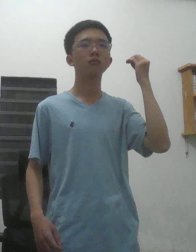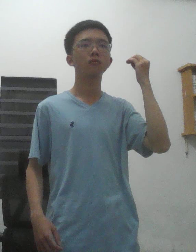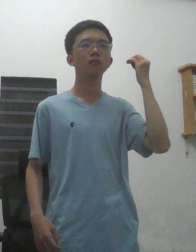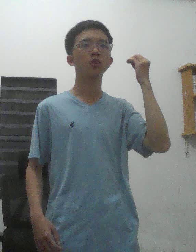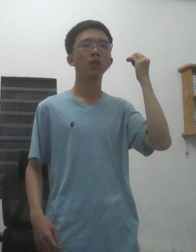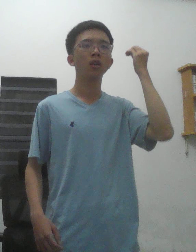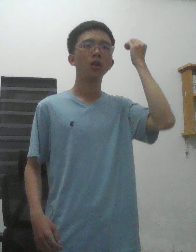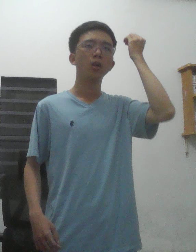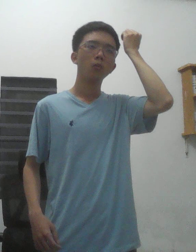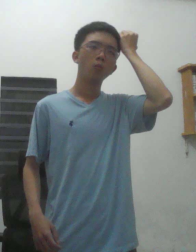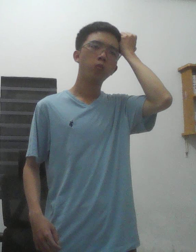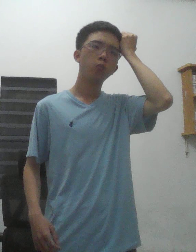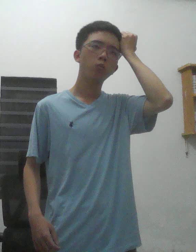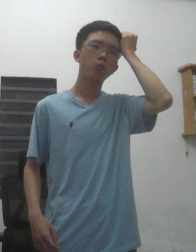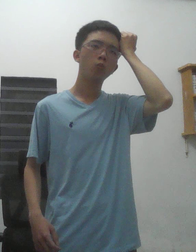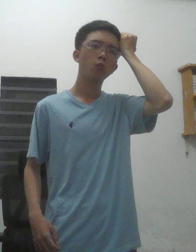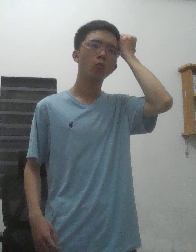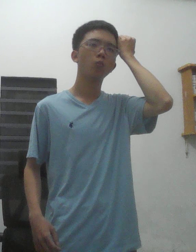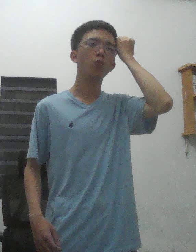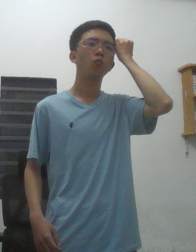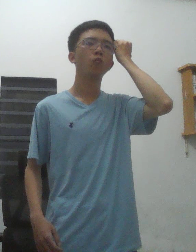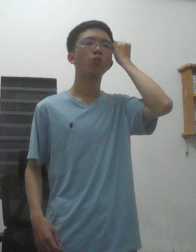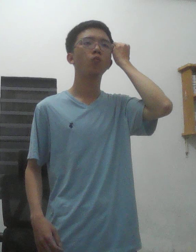oi troi